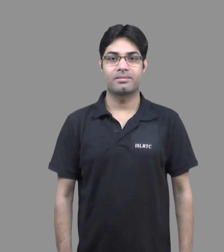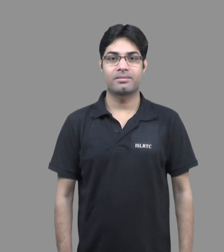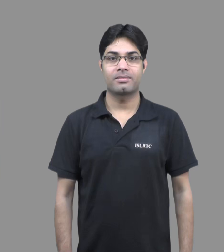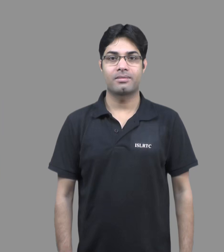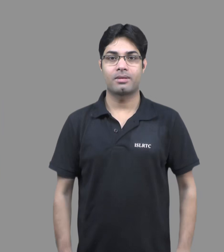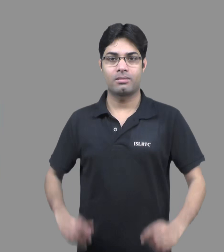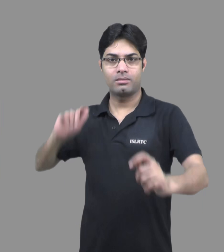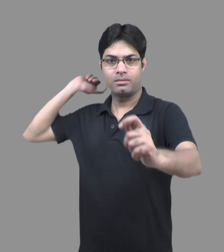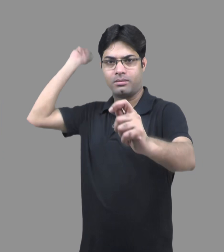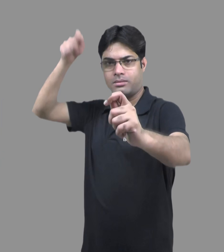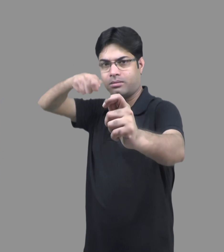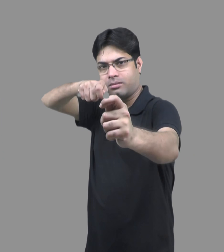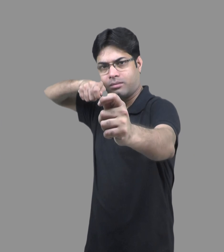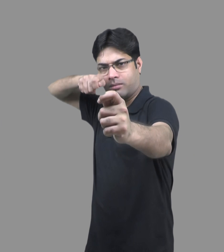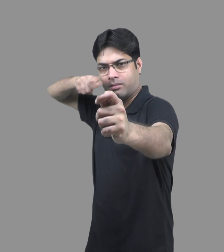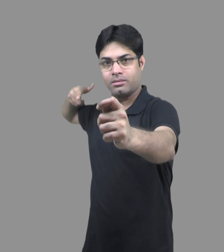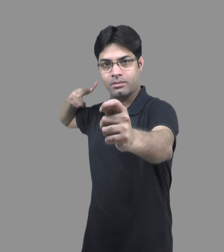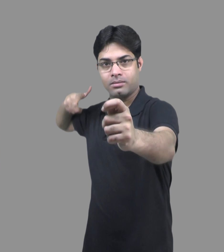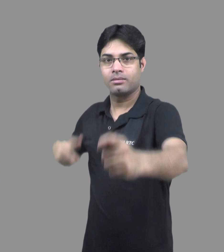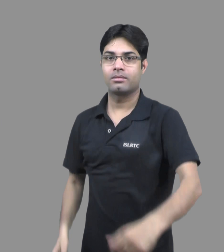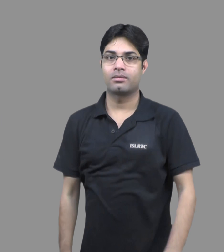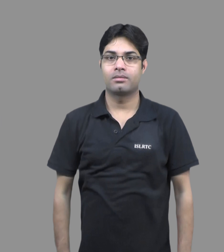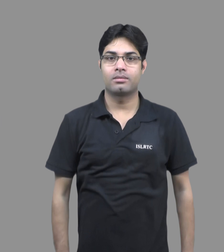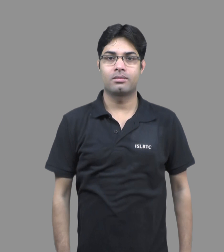Archery